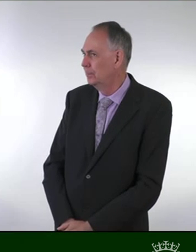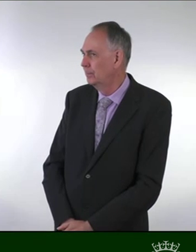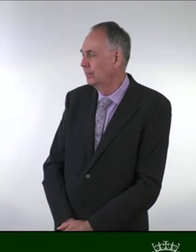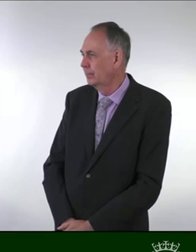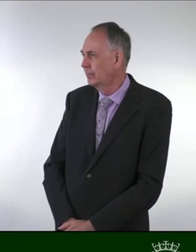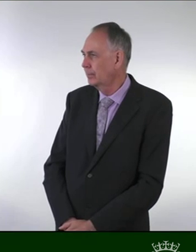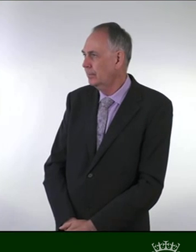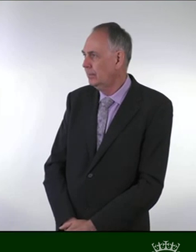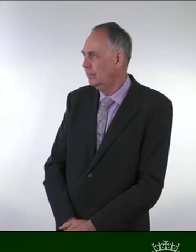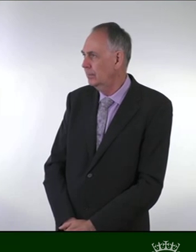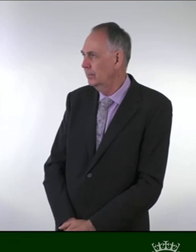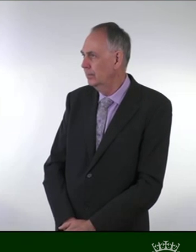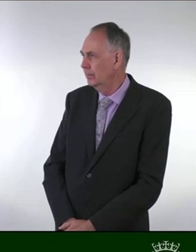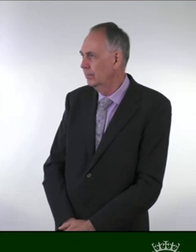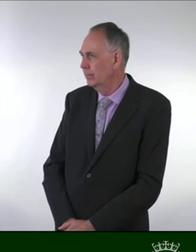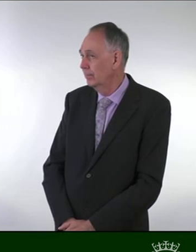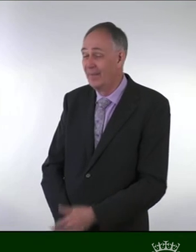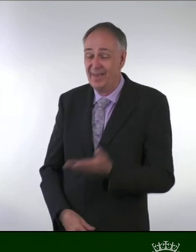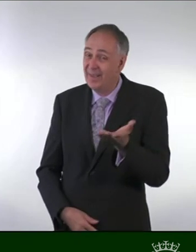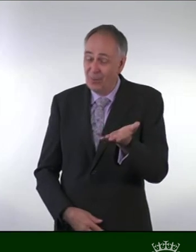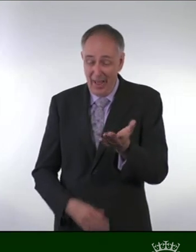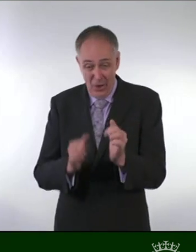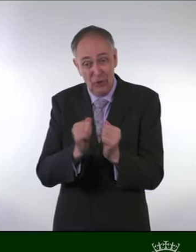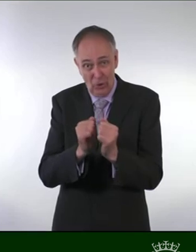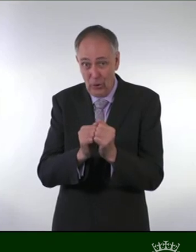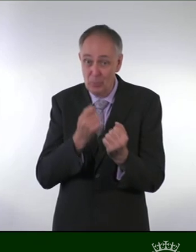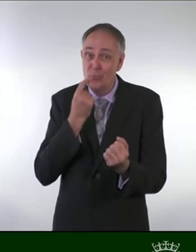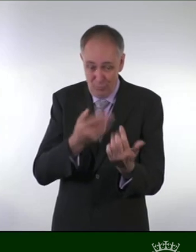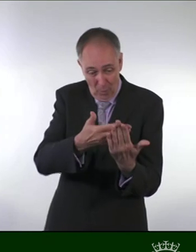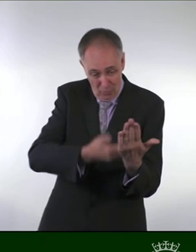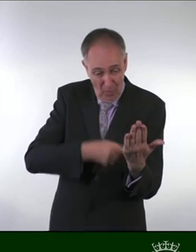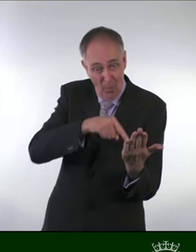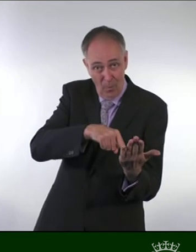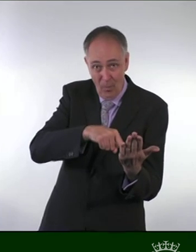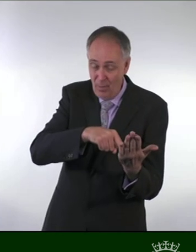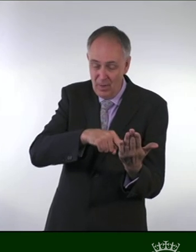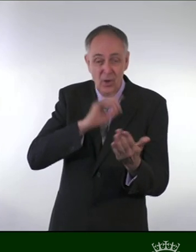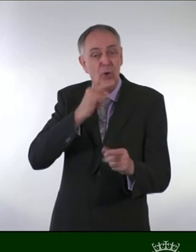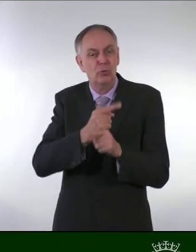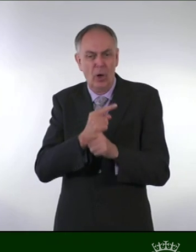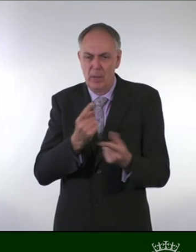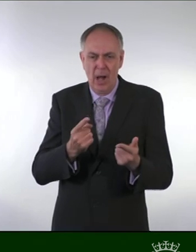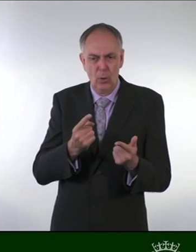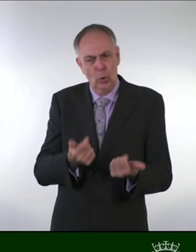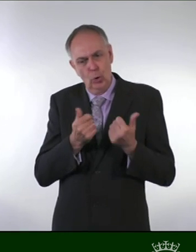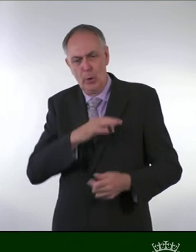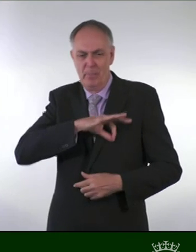Of course, the document that we will see tomorrow is going to talk about the benefits of the single market.